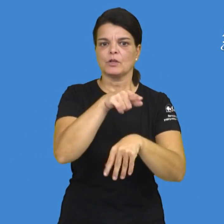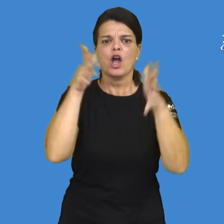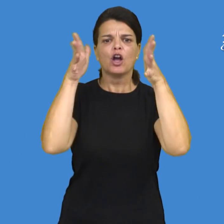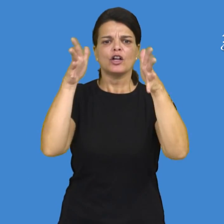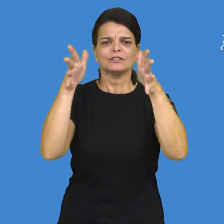aconsejar